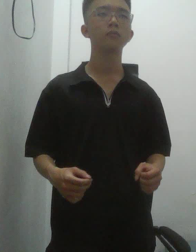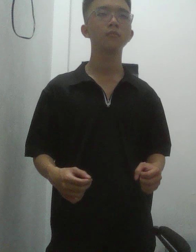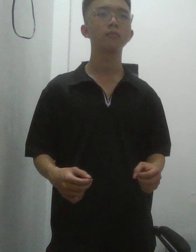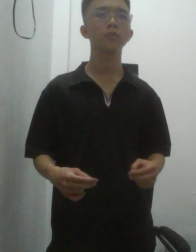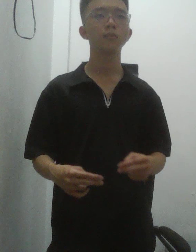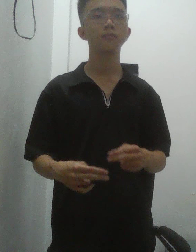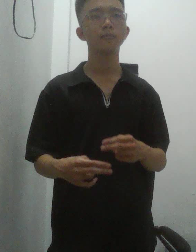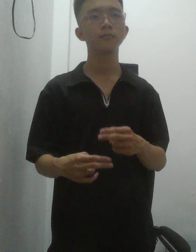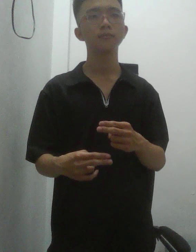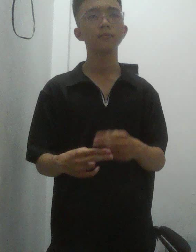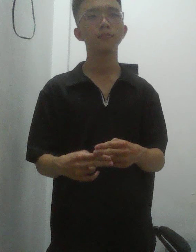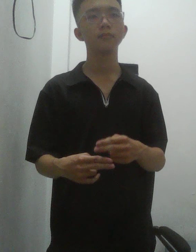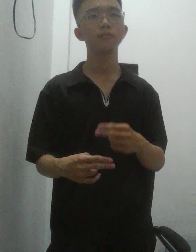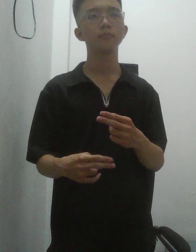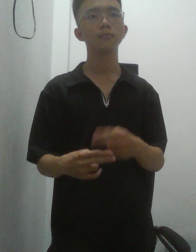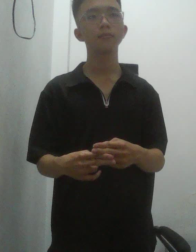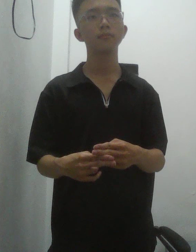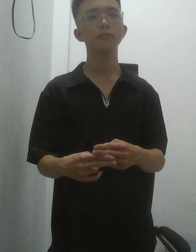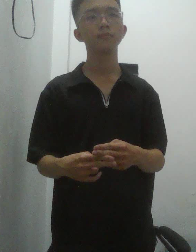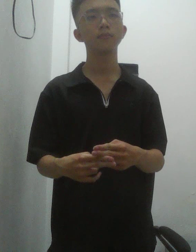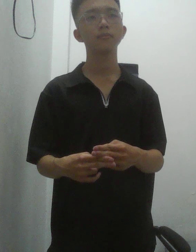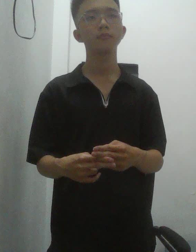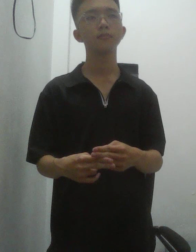ten